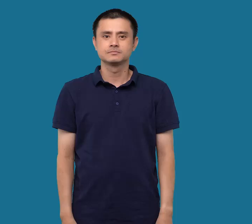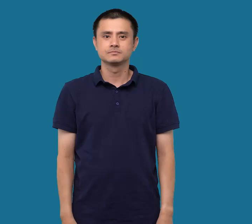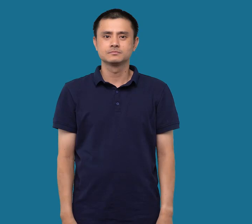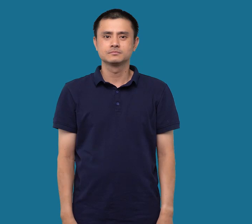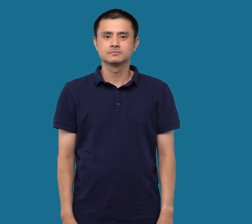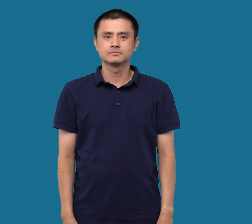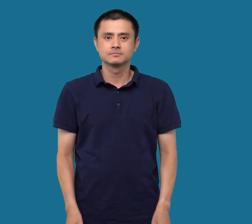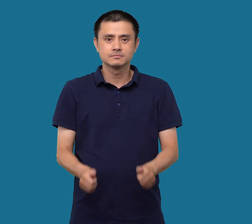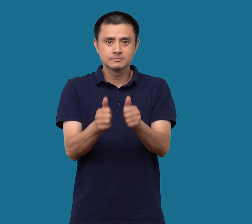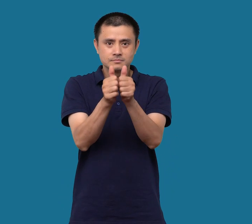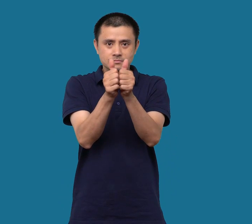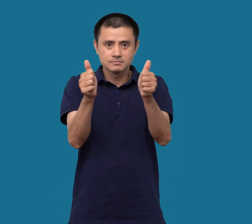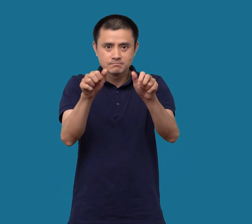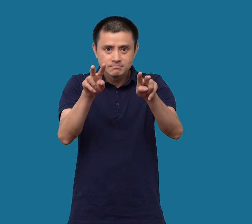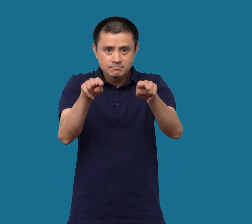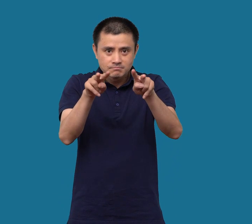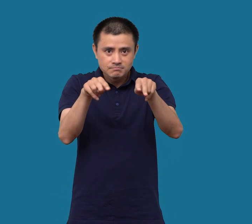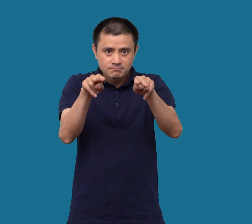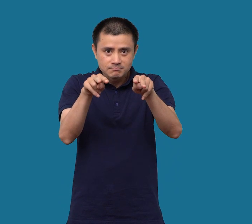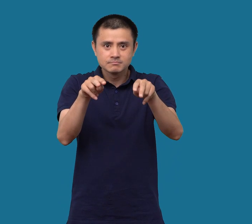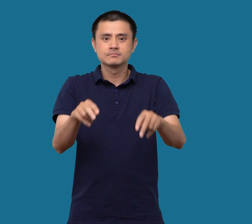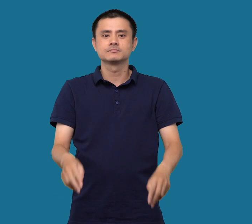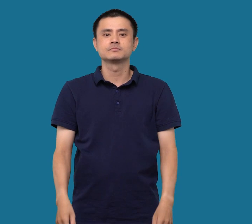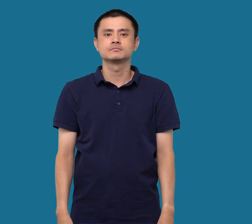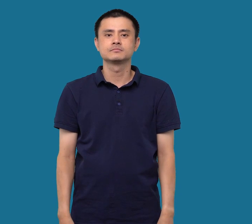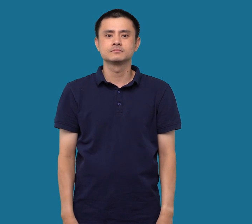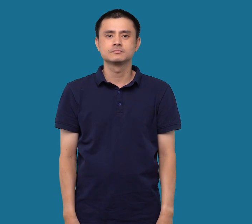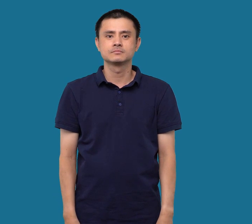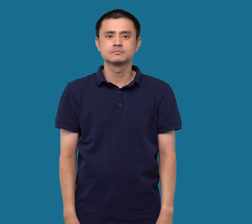giám khảo